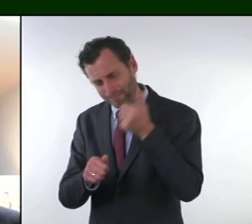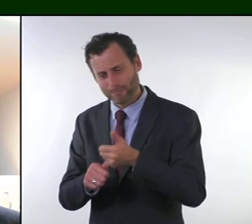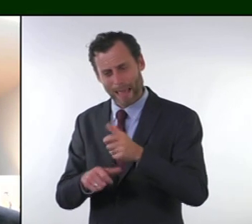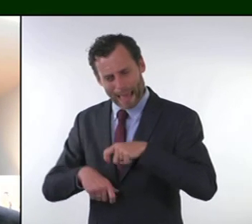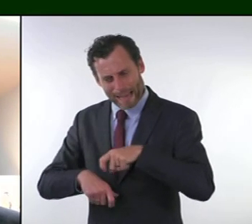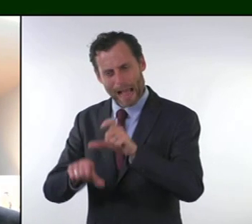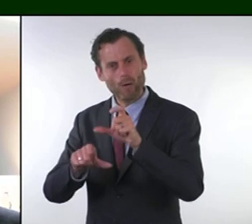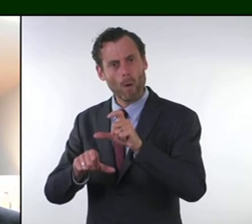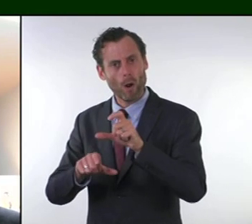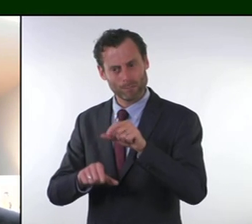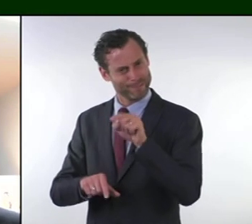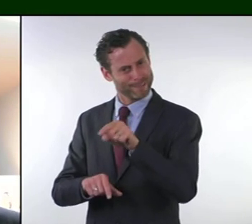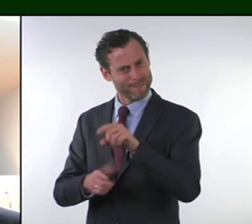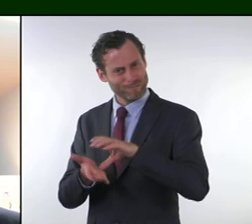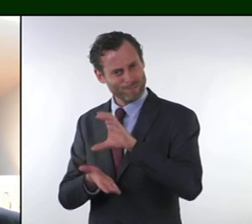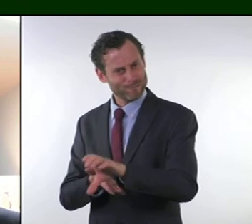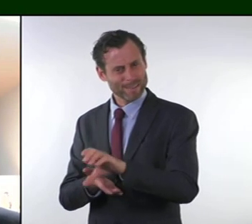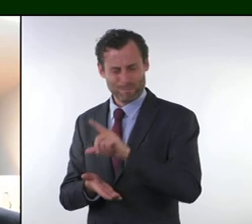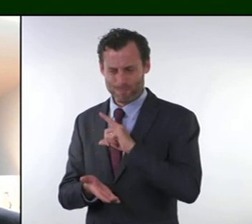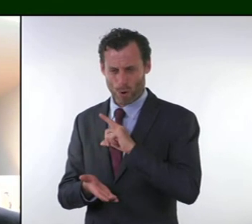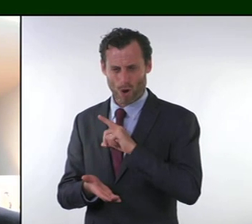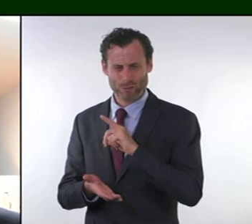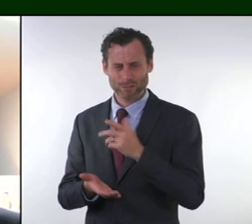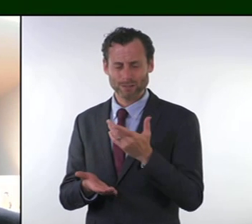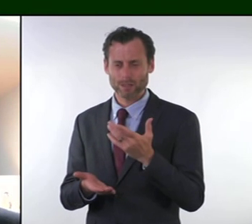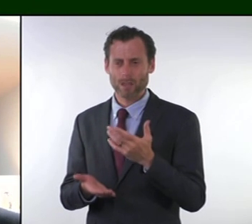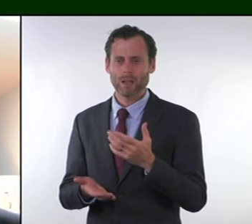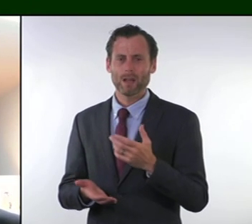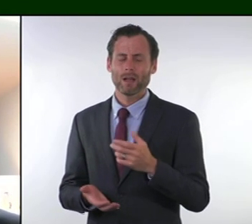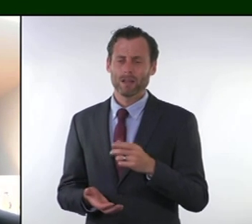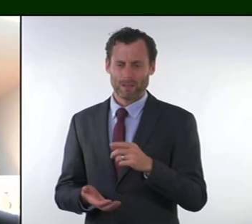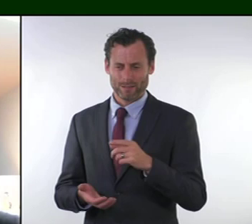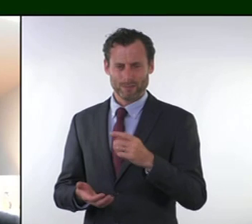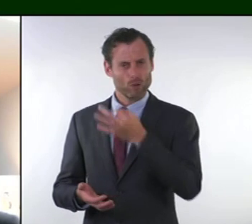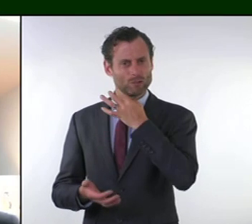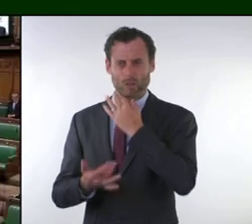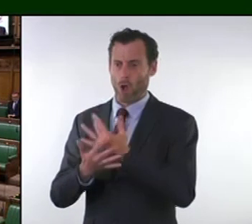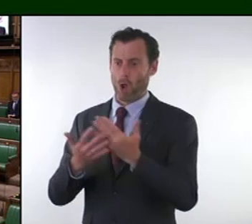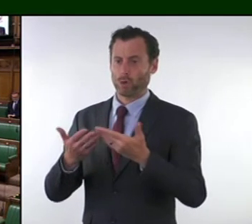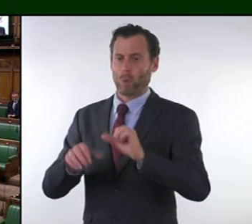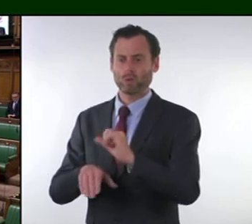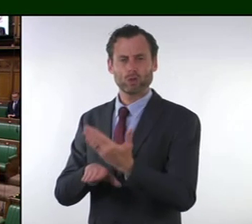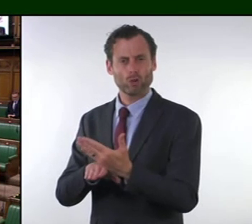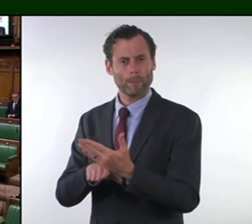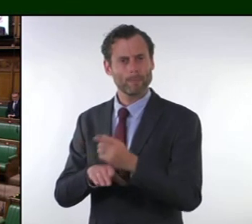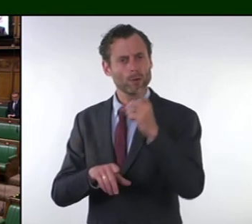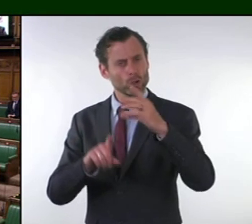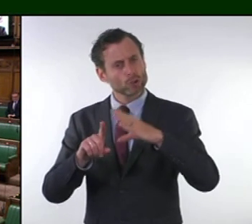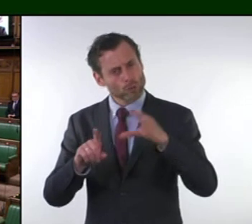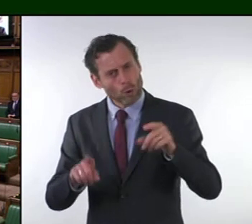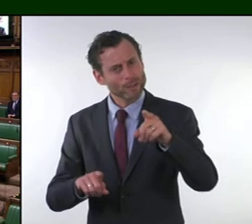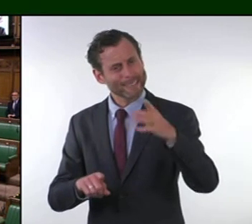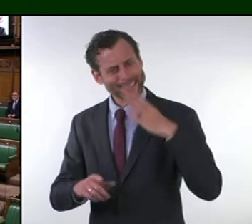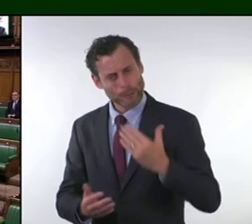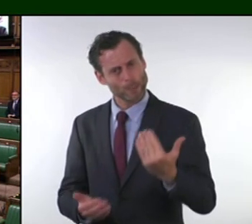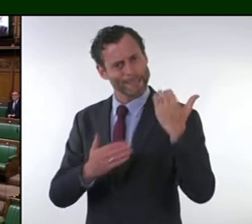People must not lose their jobs because the Tories refused to act.